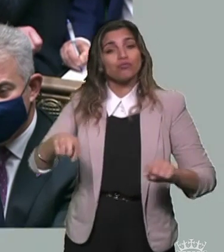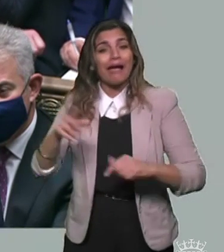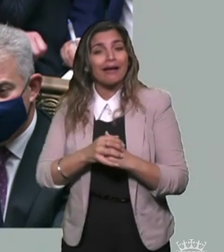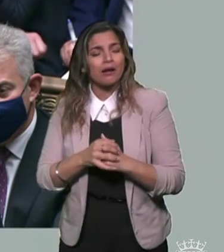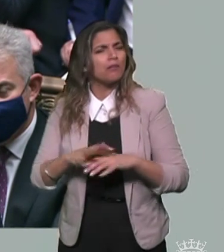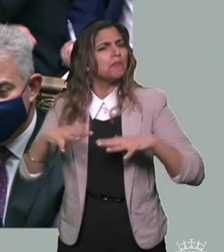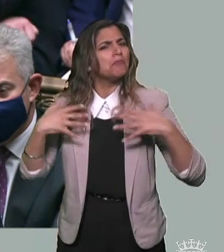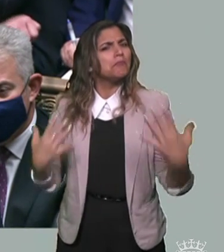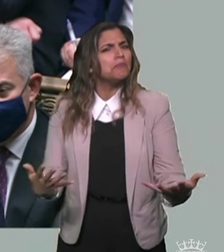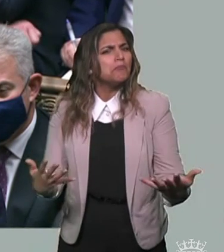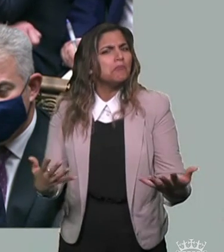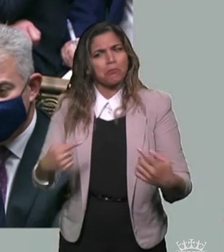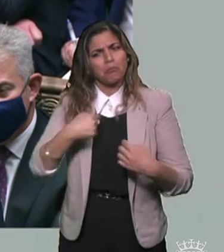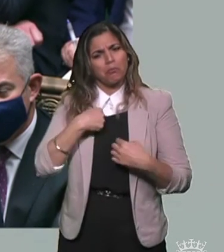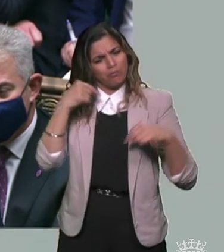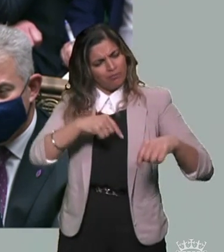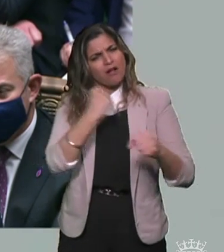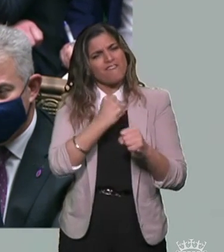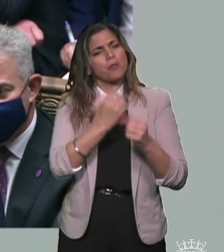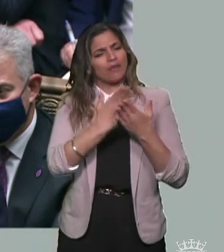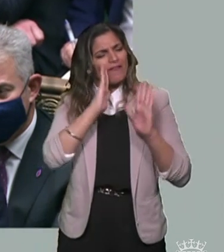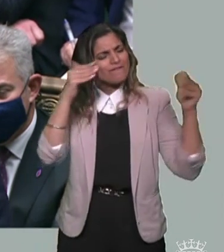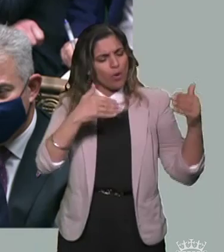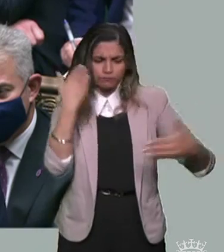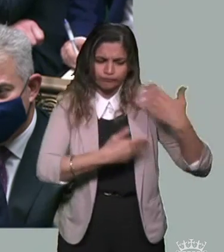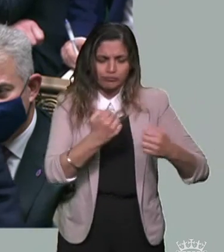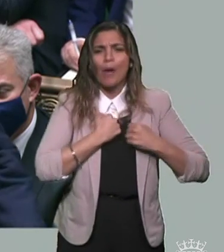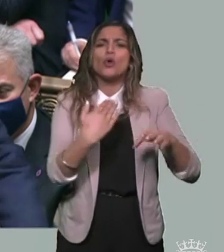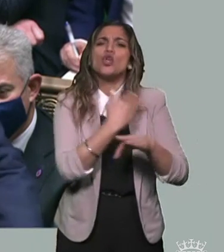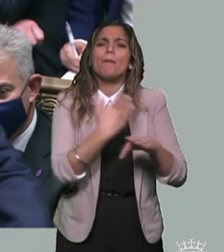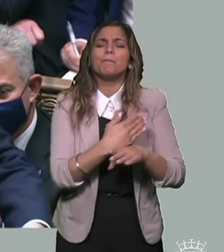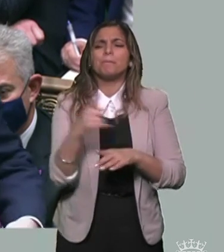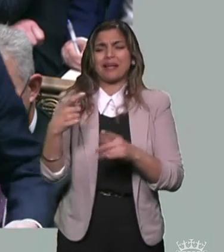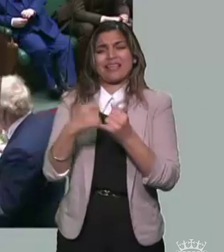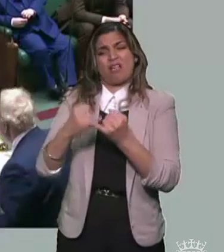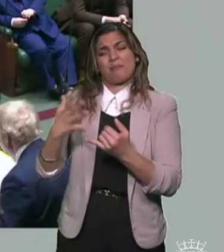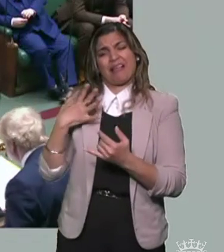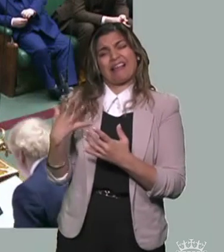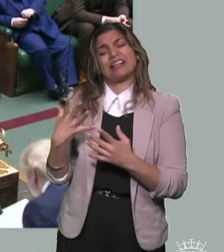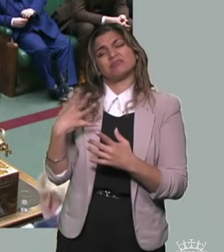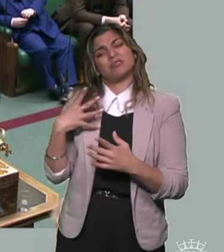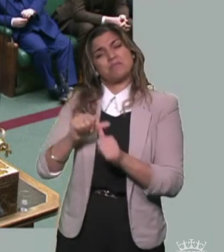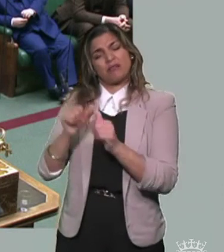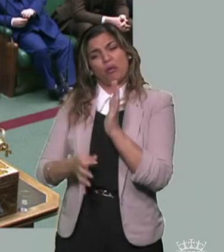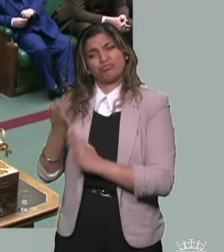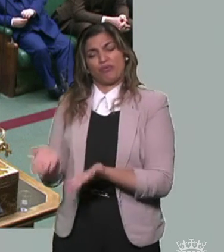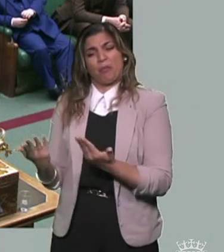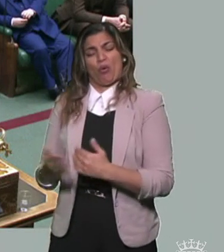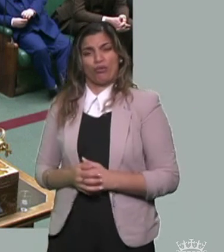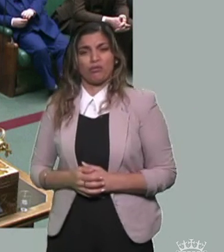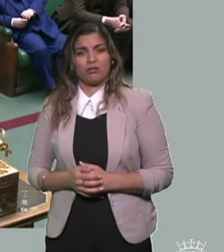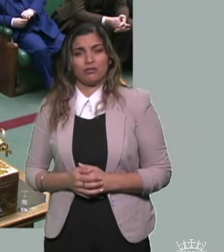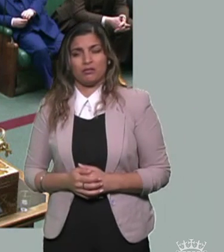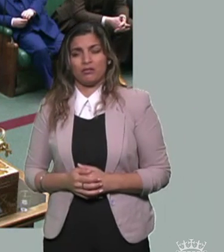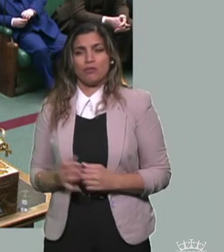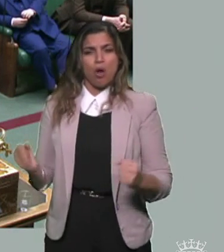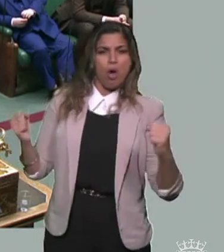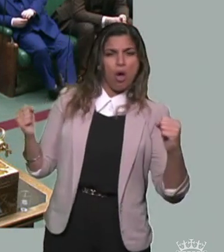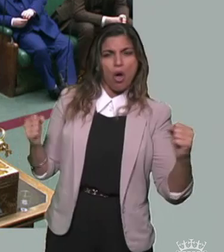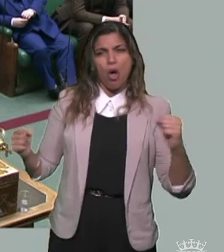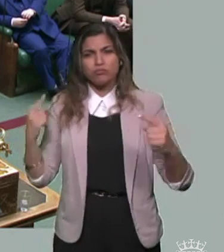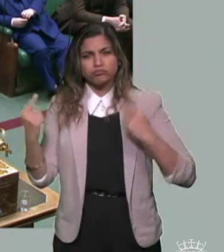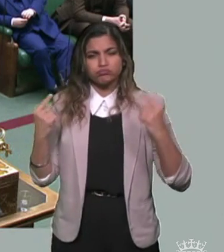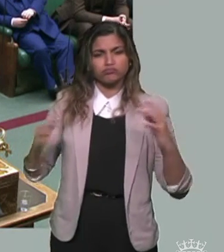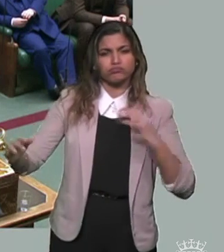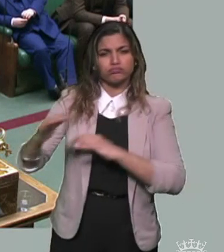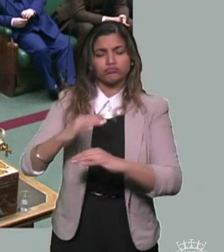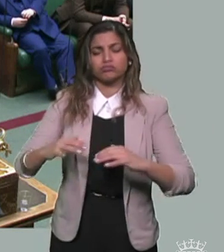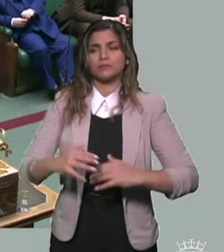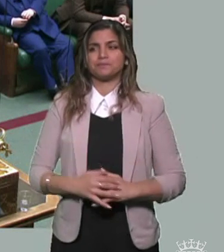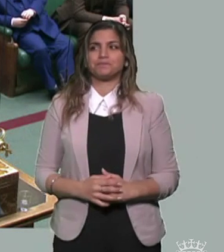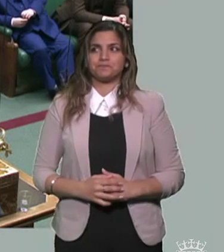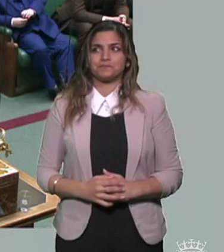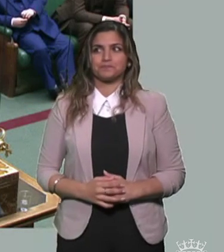That is what this Government are doing. We are getting on with the job, and I think he needs to raise his game, frankly.